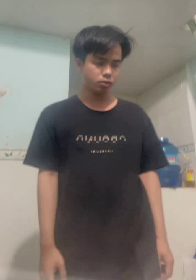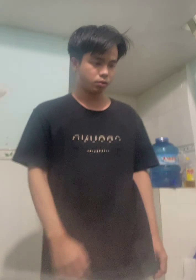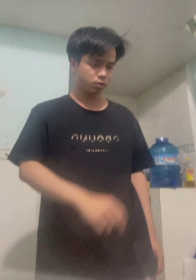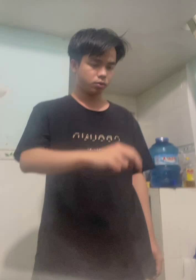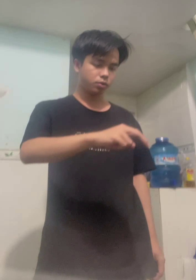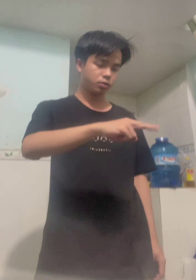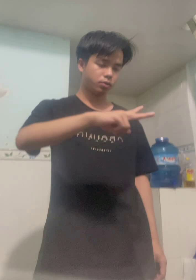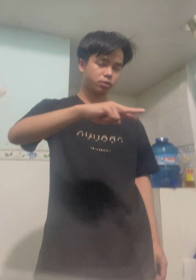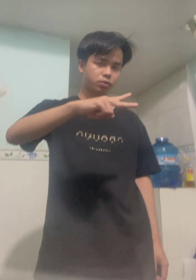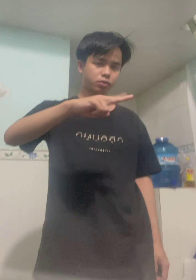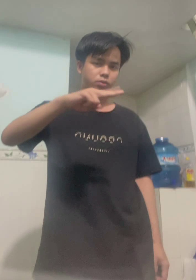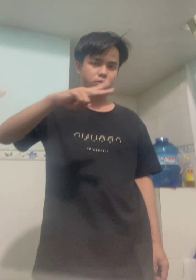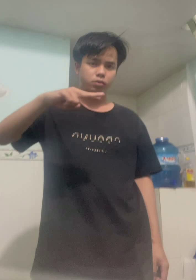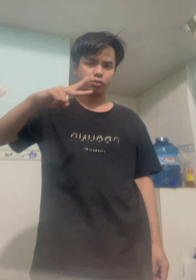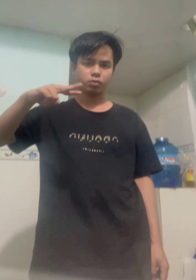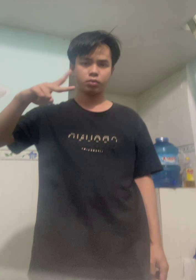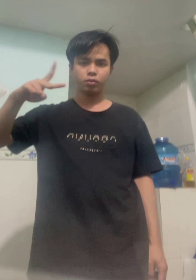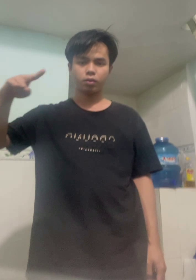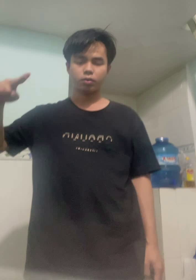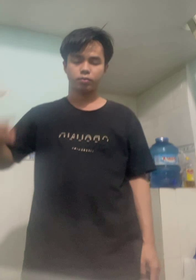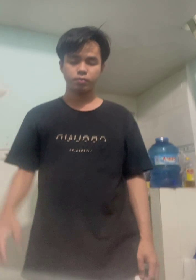boi